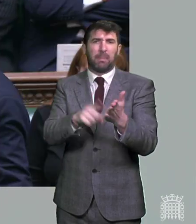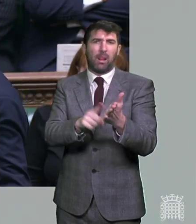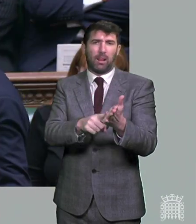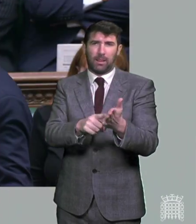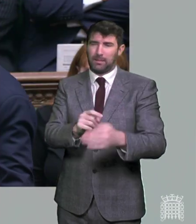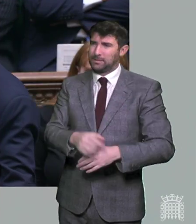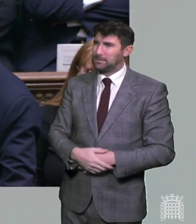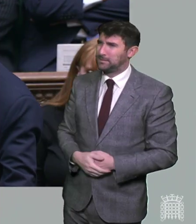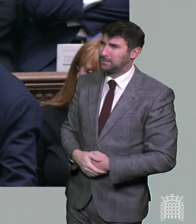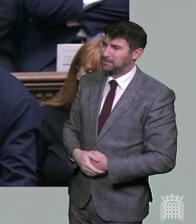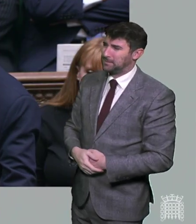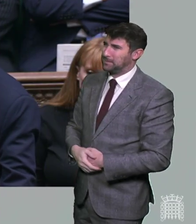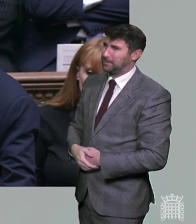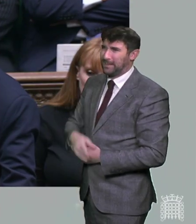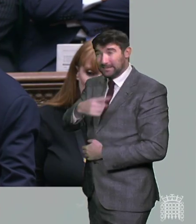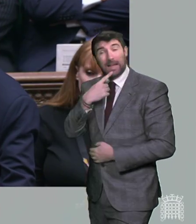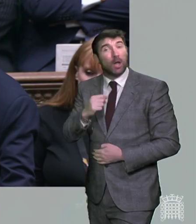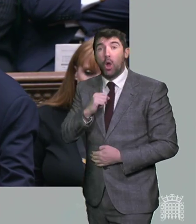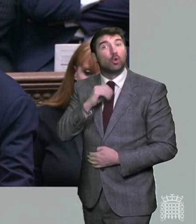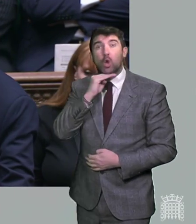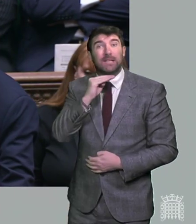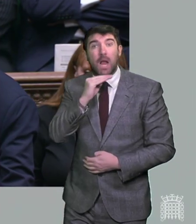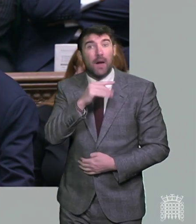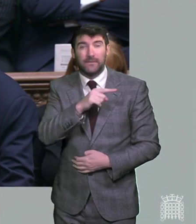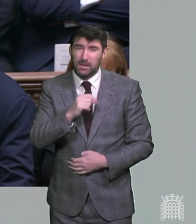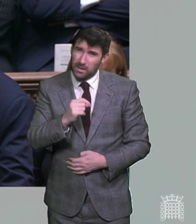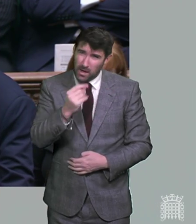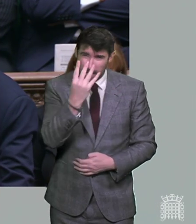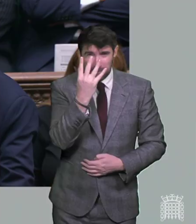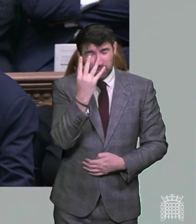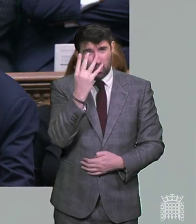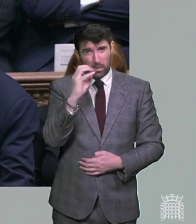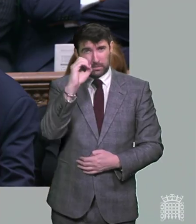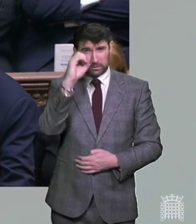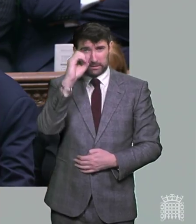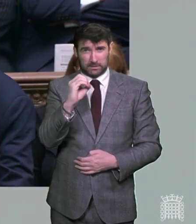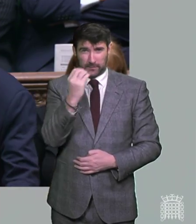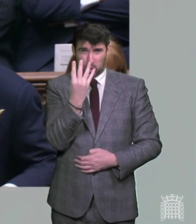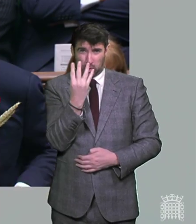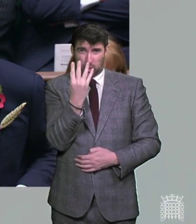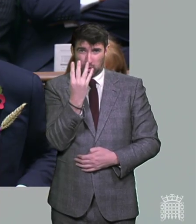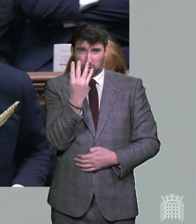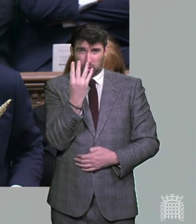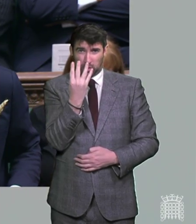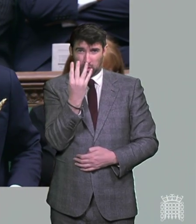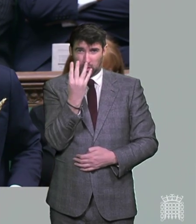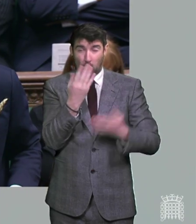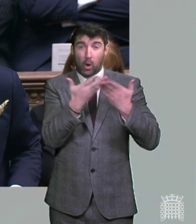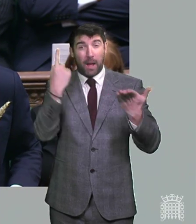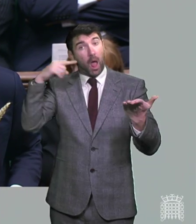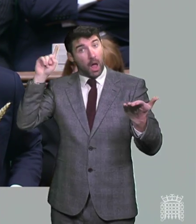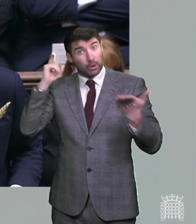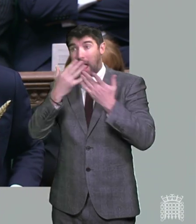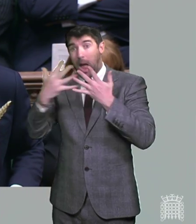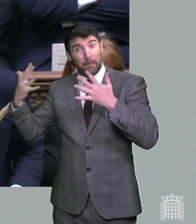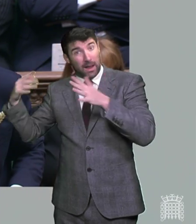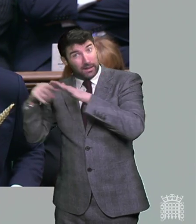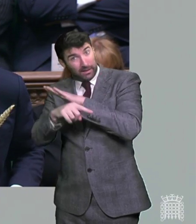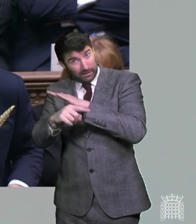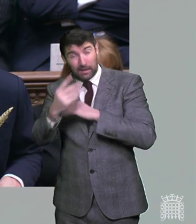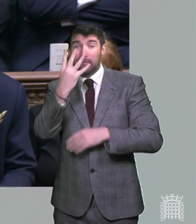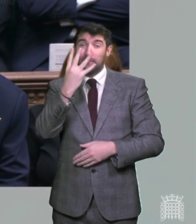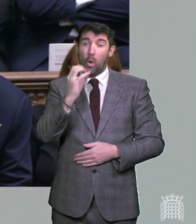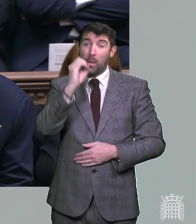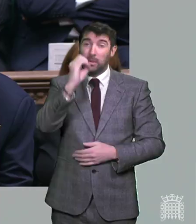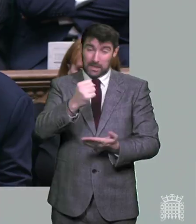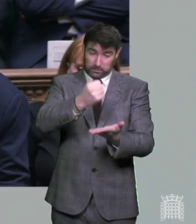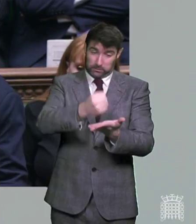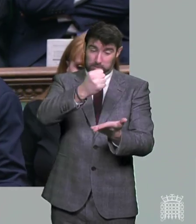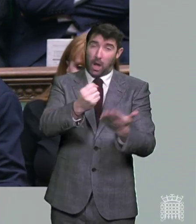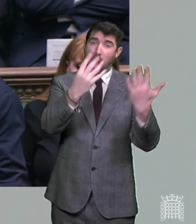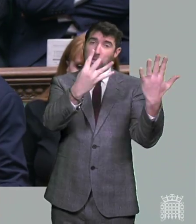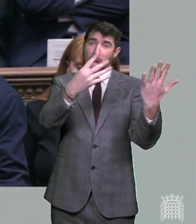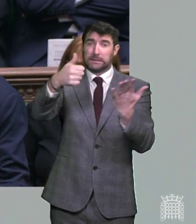The Prime Minister says, “Not enough”. He can say that again. It is 4%—4% of people arriving in small boats last year had their asylum claim processed.